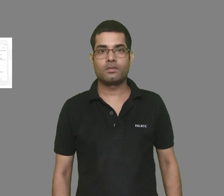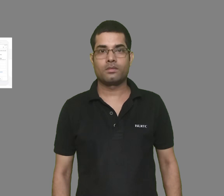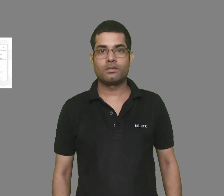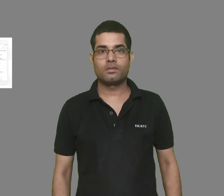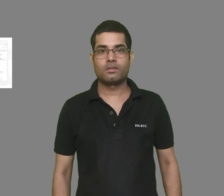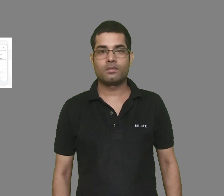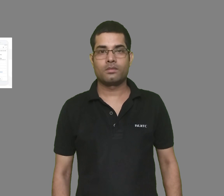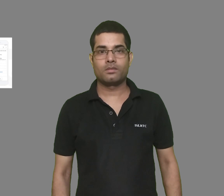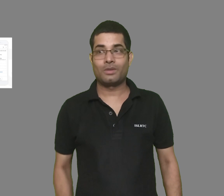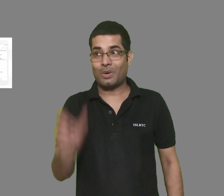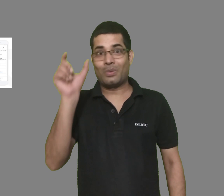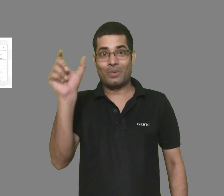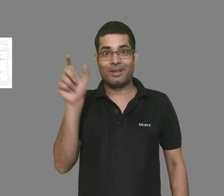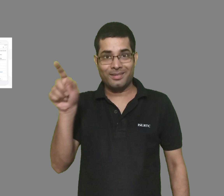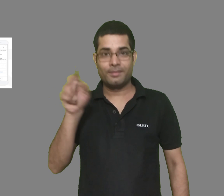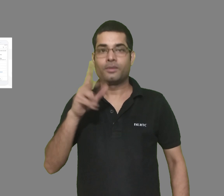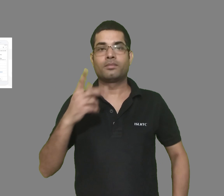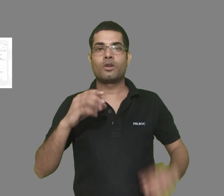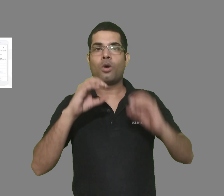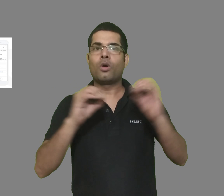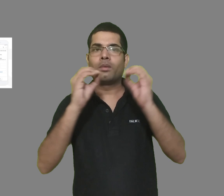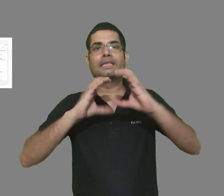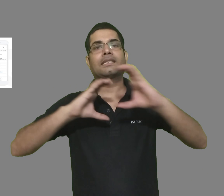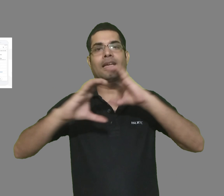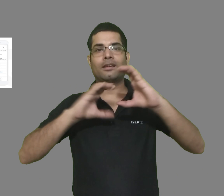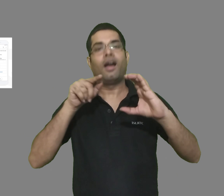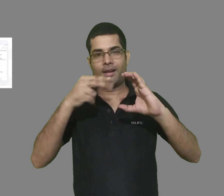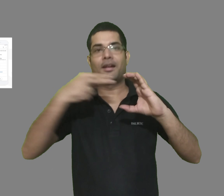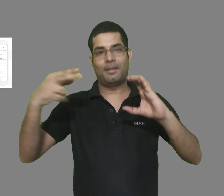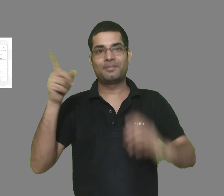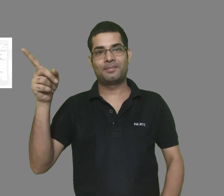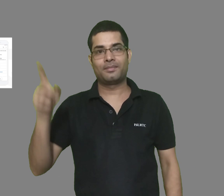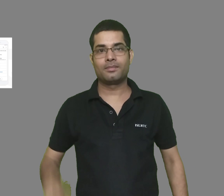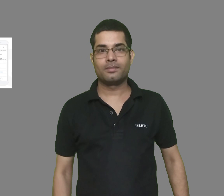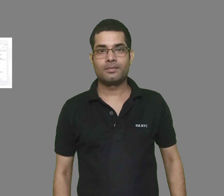Google Chat